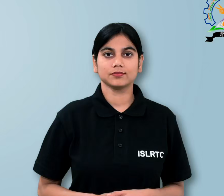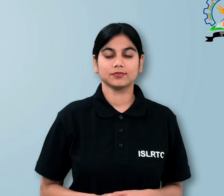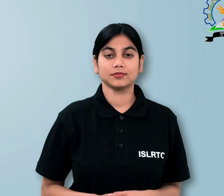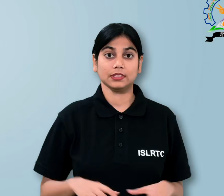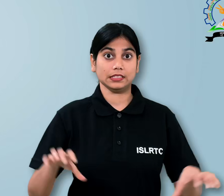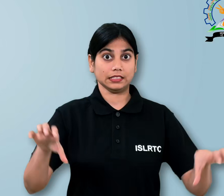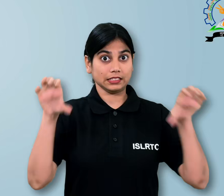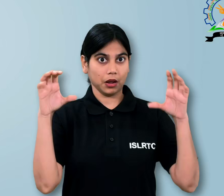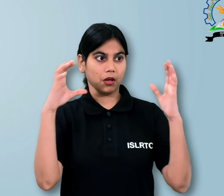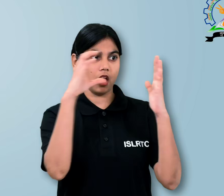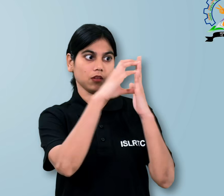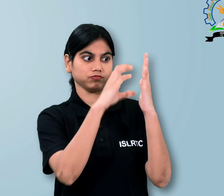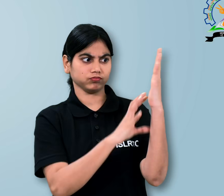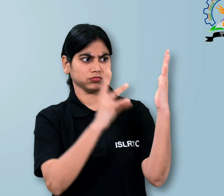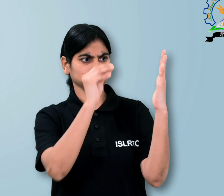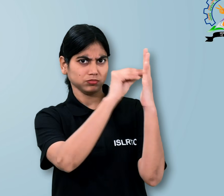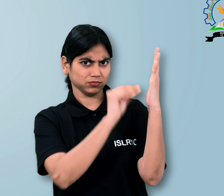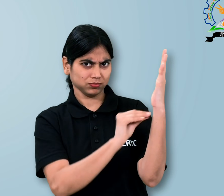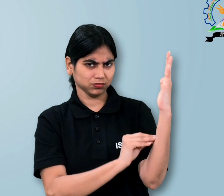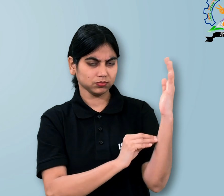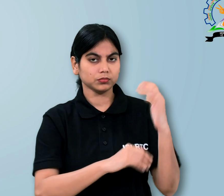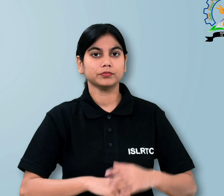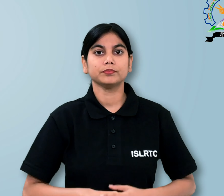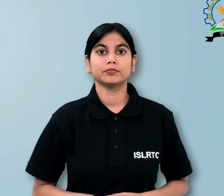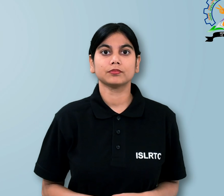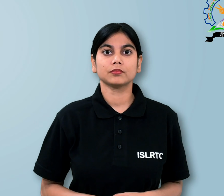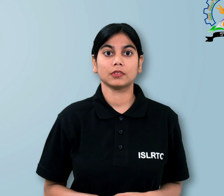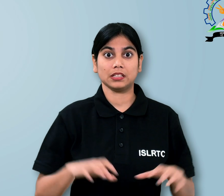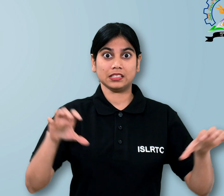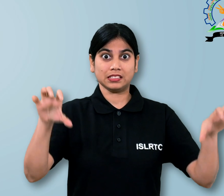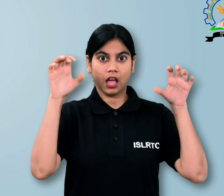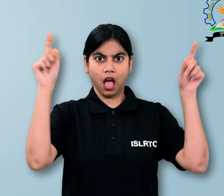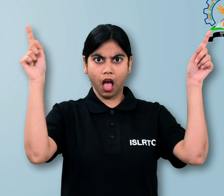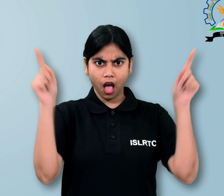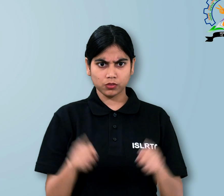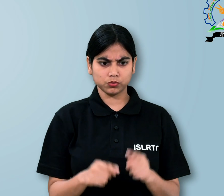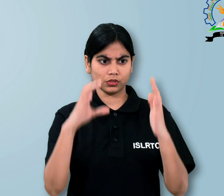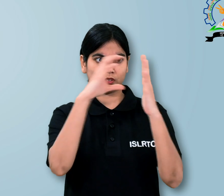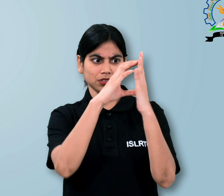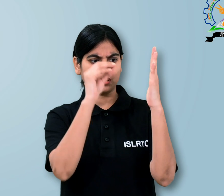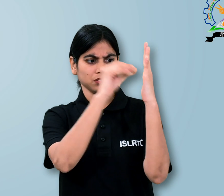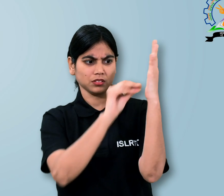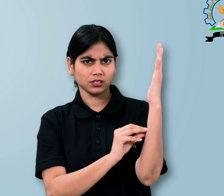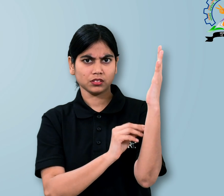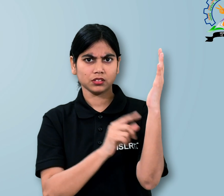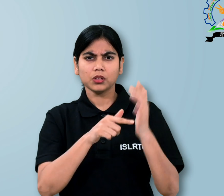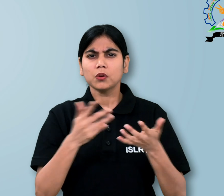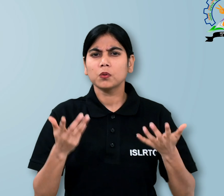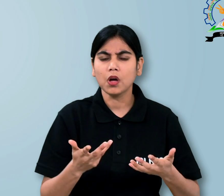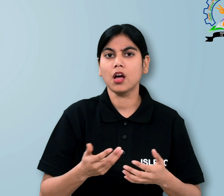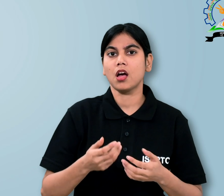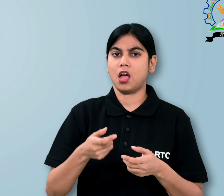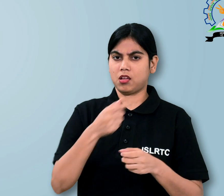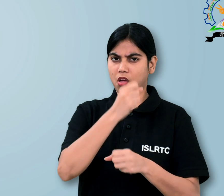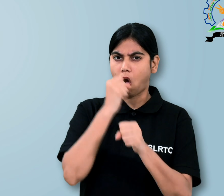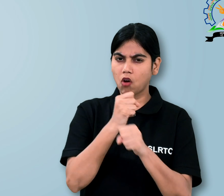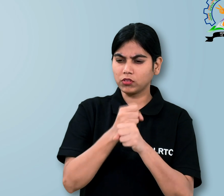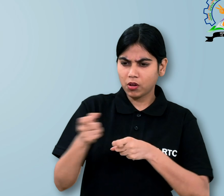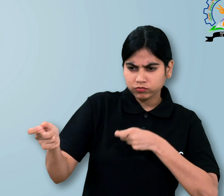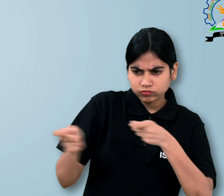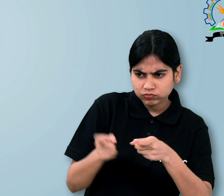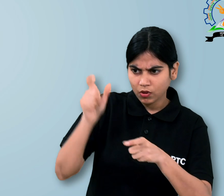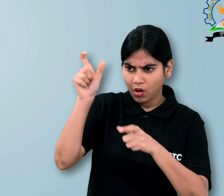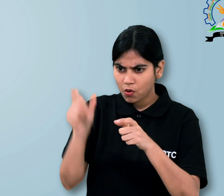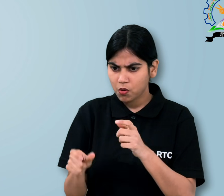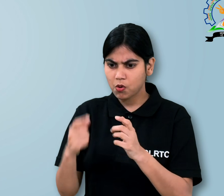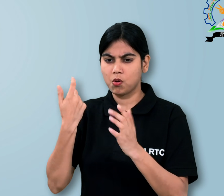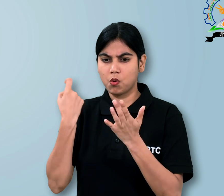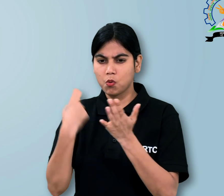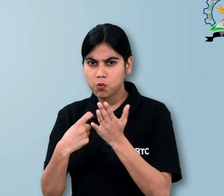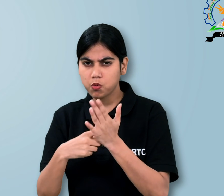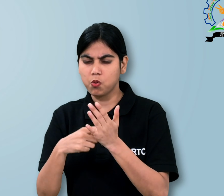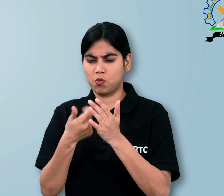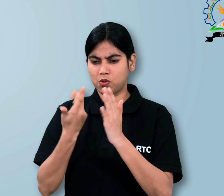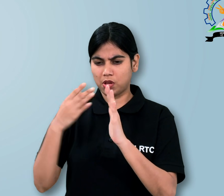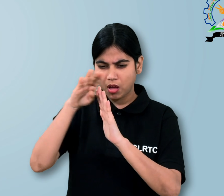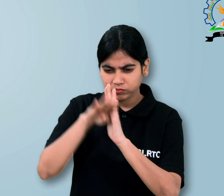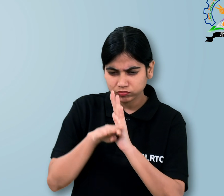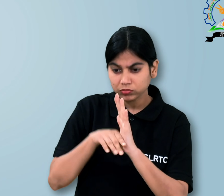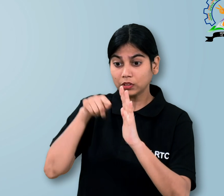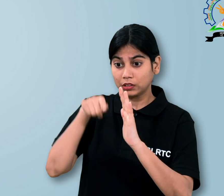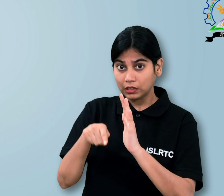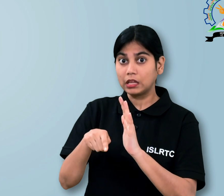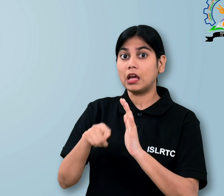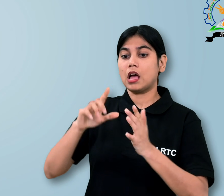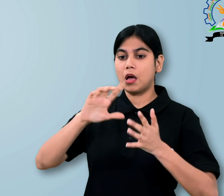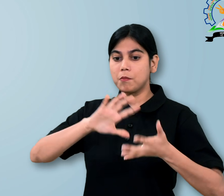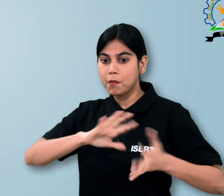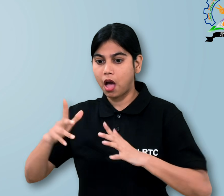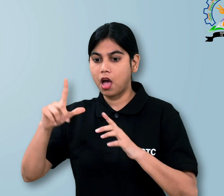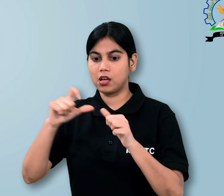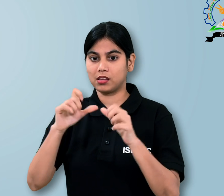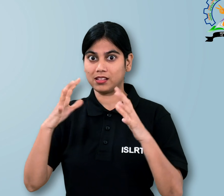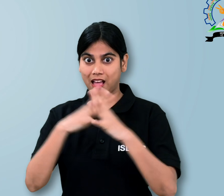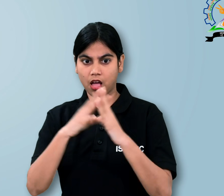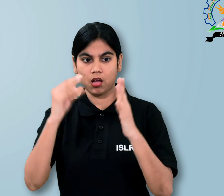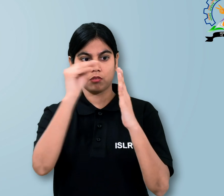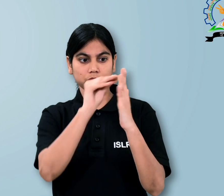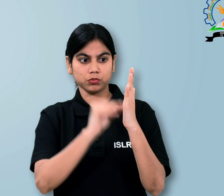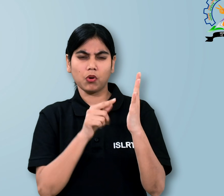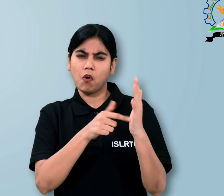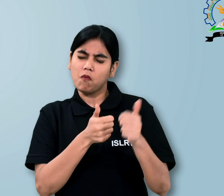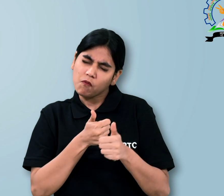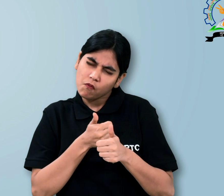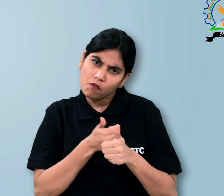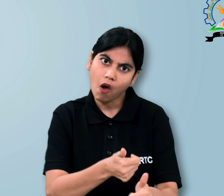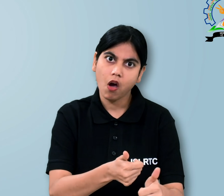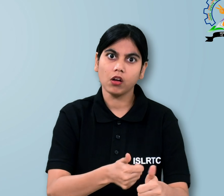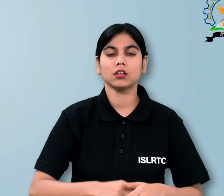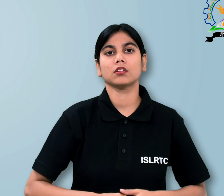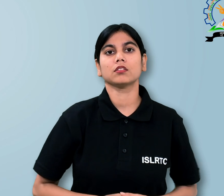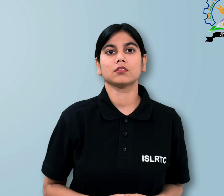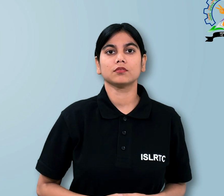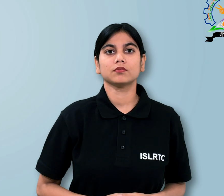Article (referring specifically to constitution) Articles are the set of rules in the Constitution which explains how the Government needs to work and direct them to make laws.